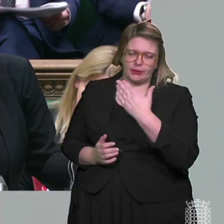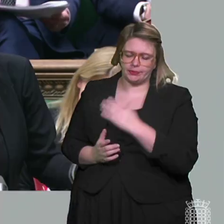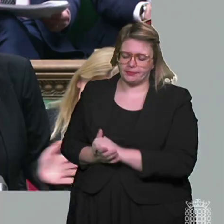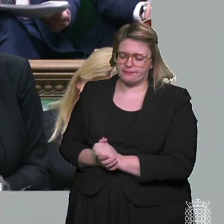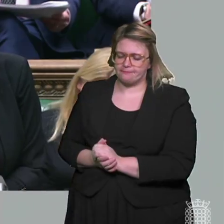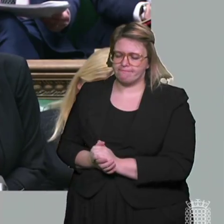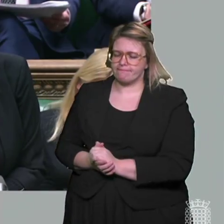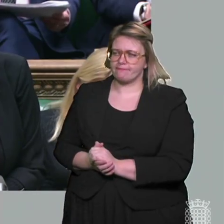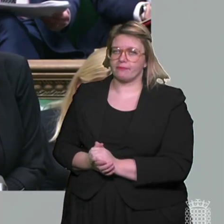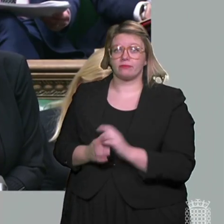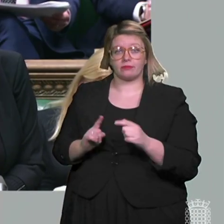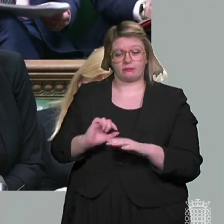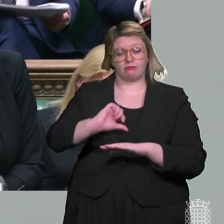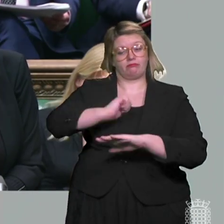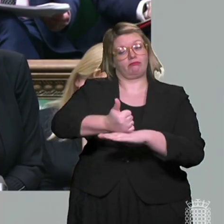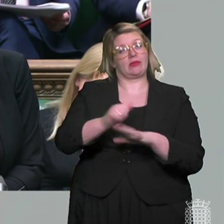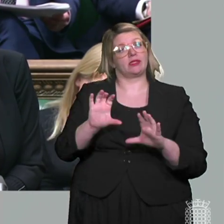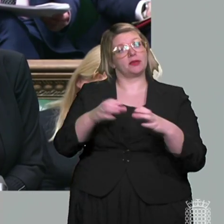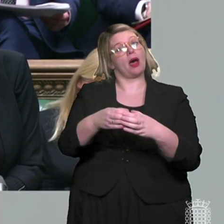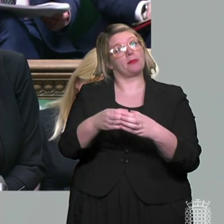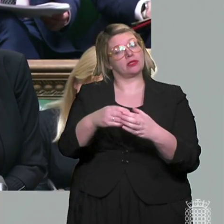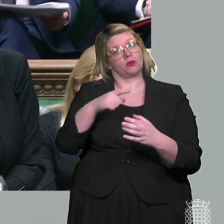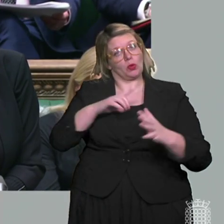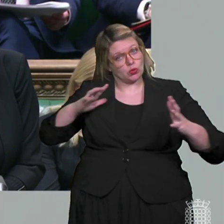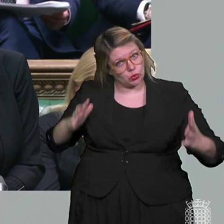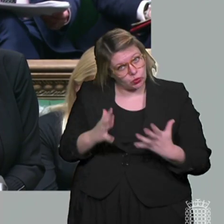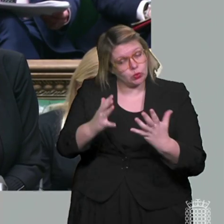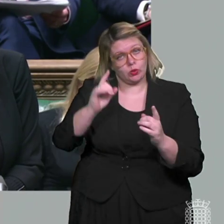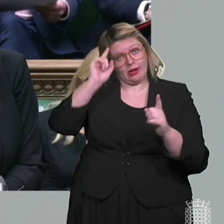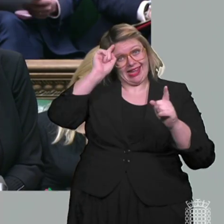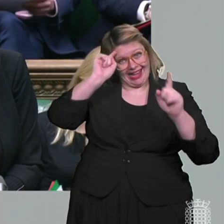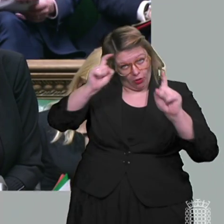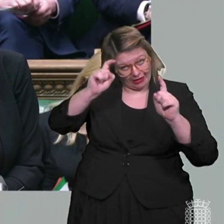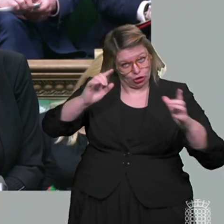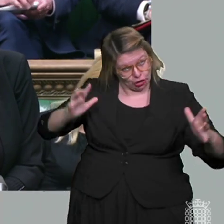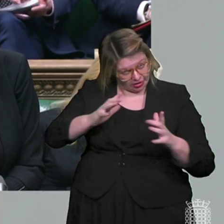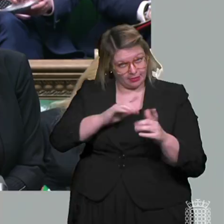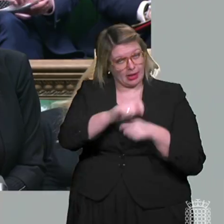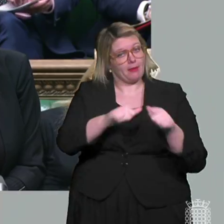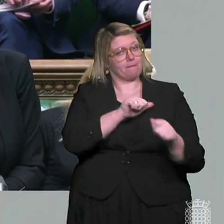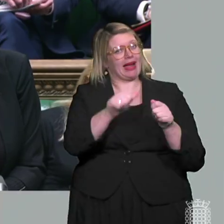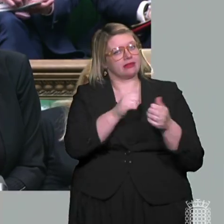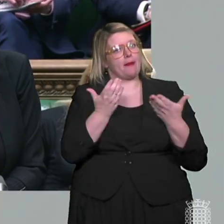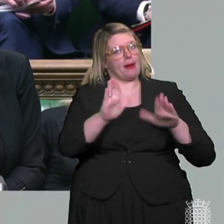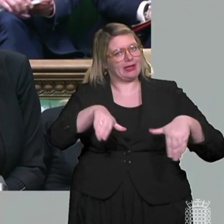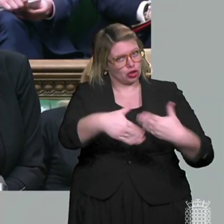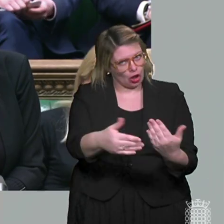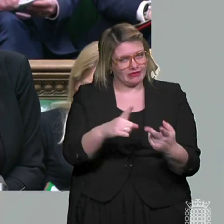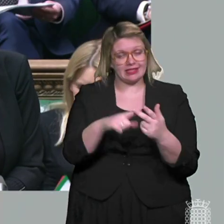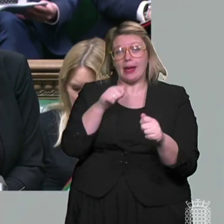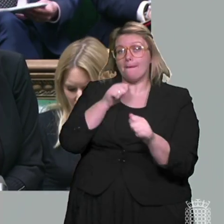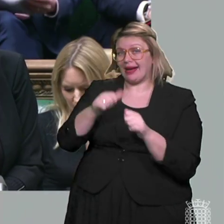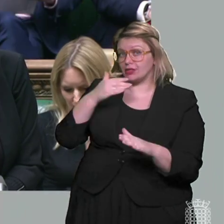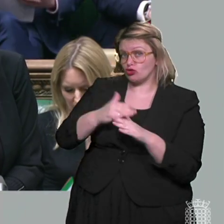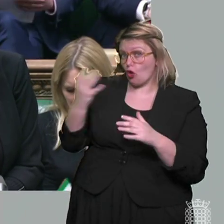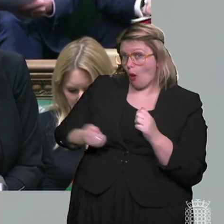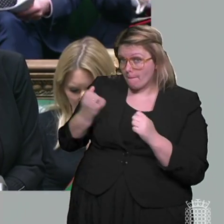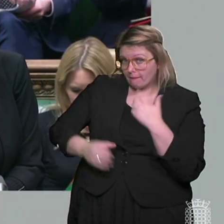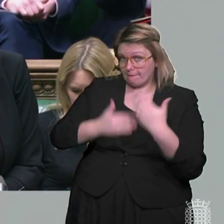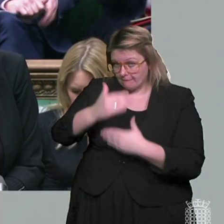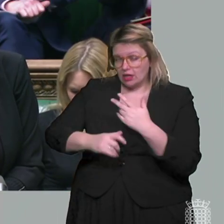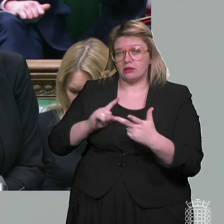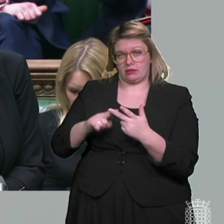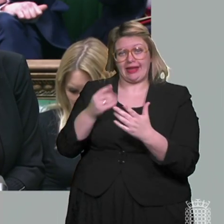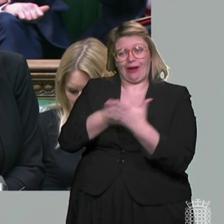DSIT was created with a single mission: to drive innovation that will deliver improved public services and new, better-paid jobs and grow the economy.